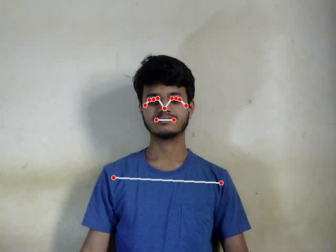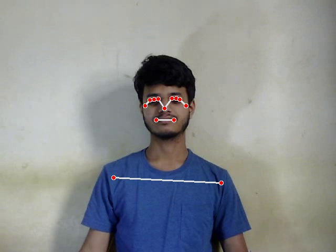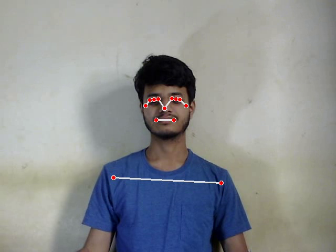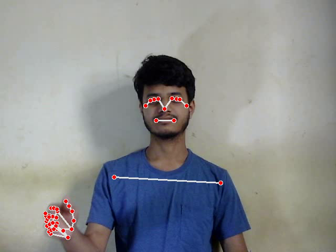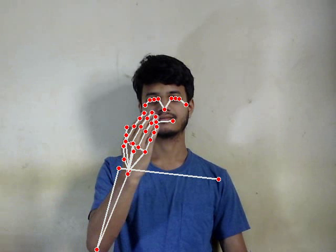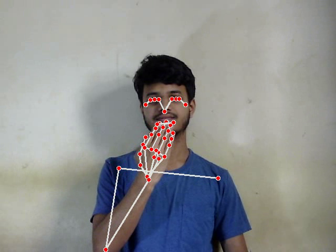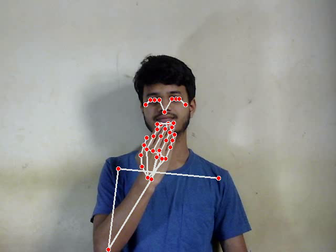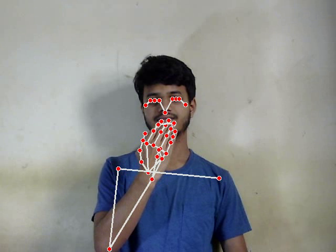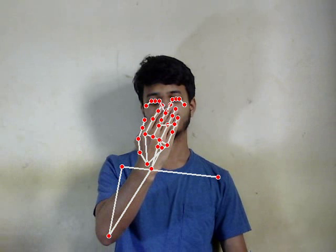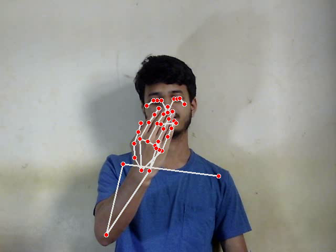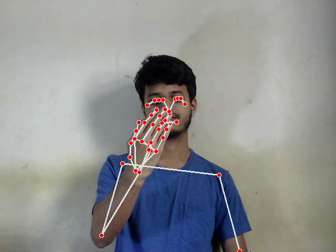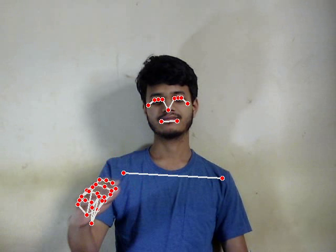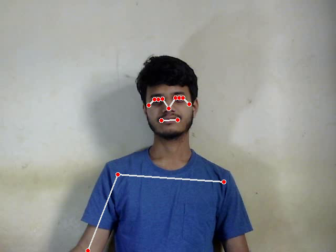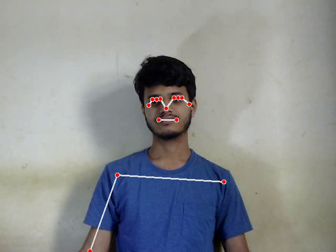thank you